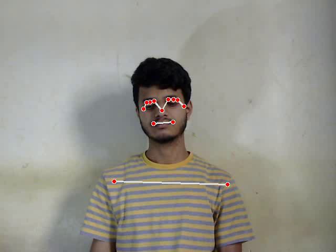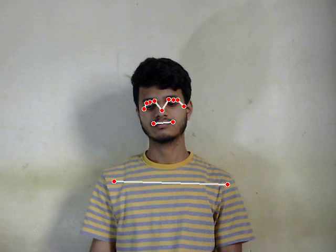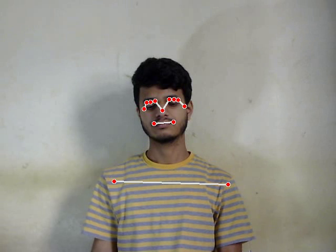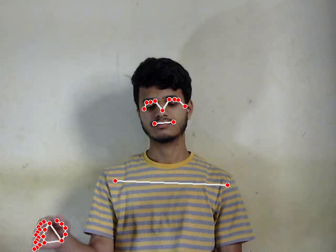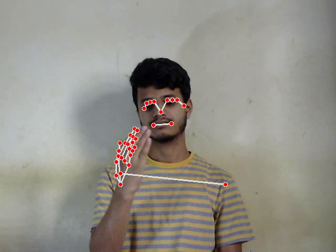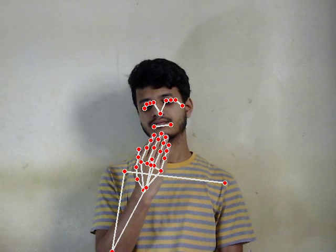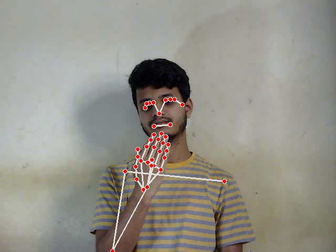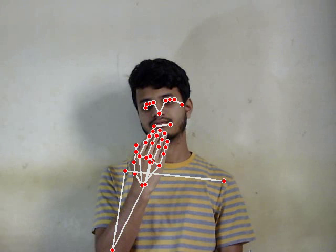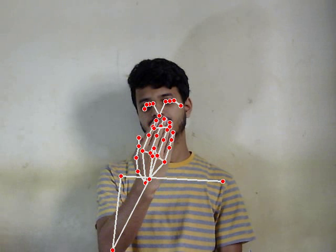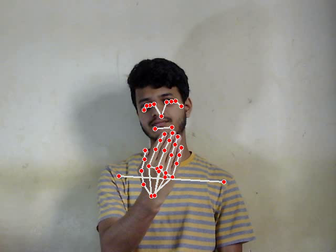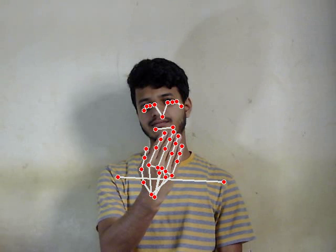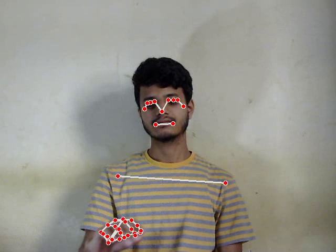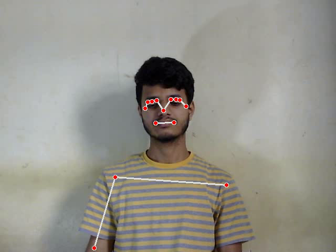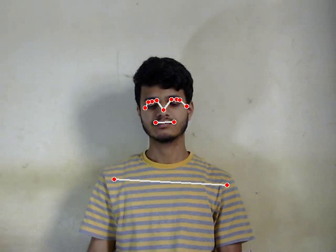thank you